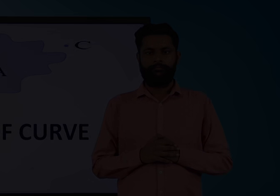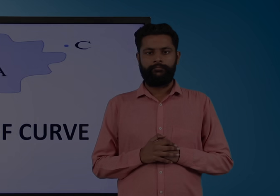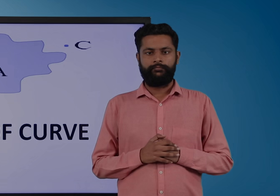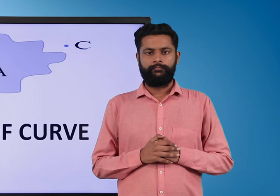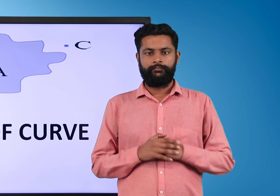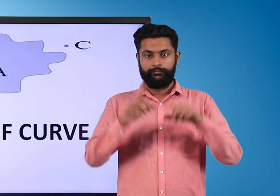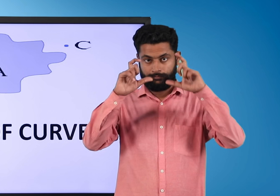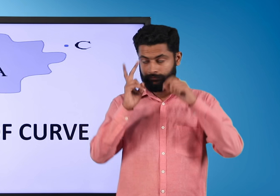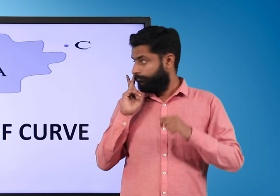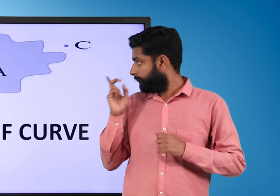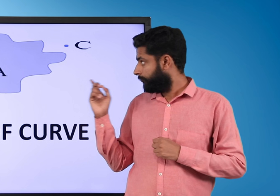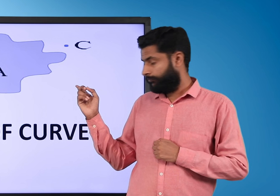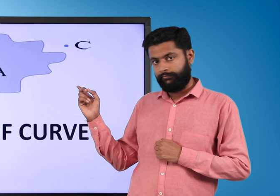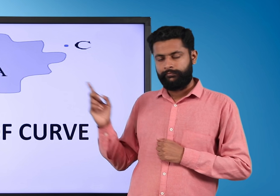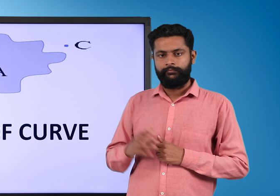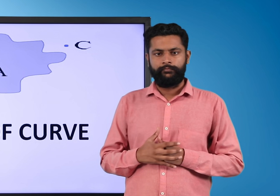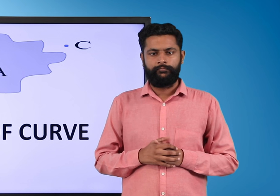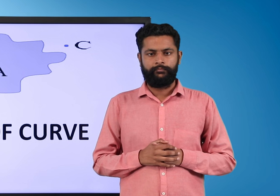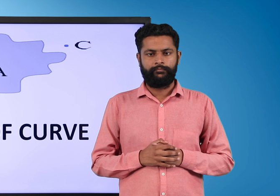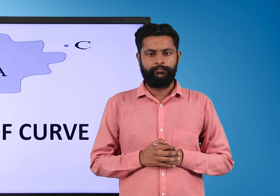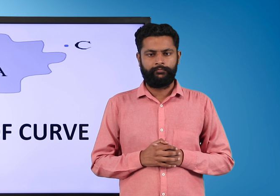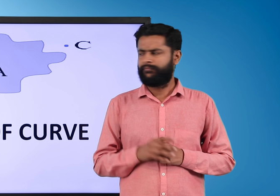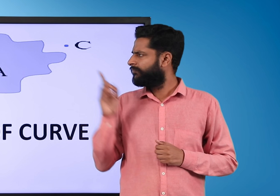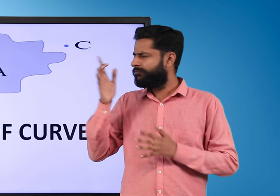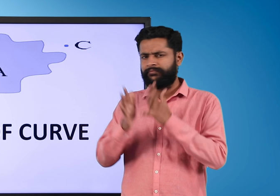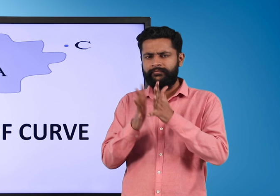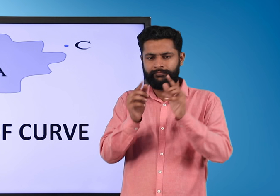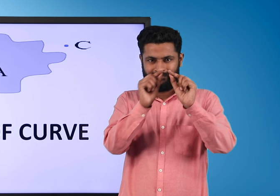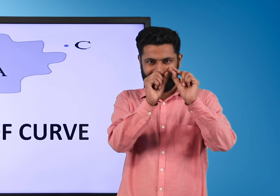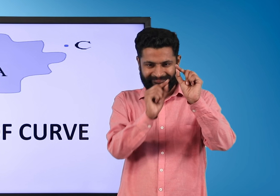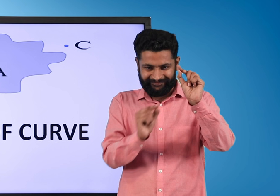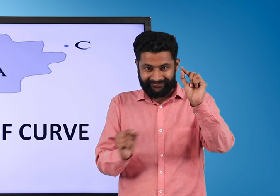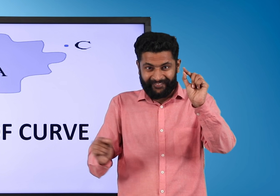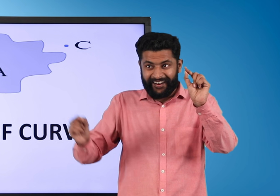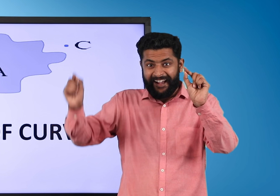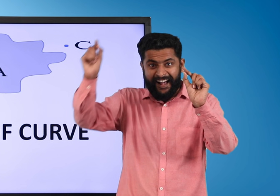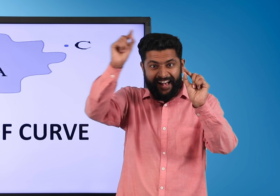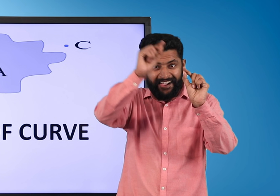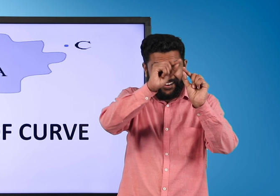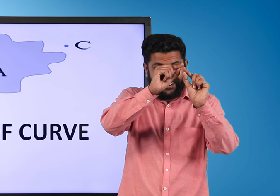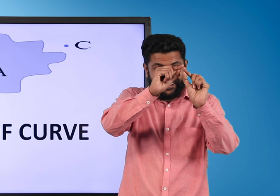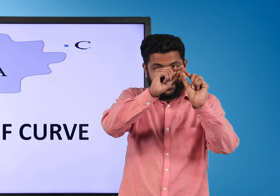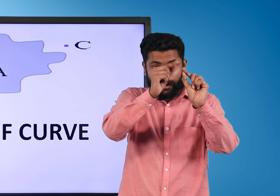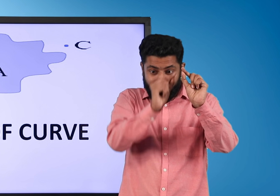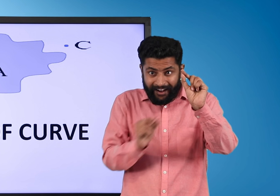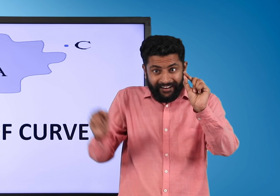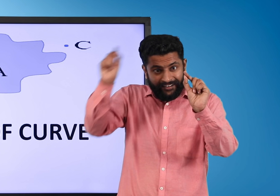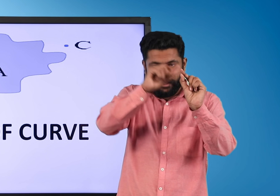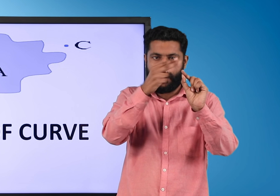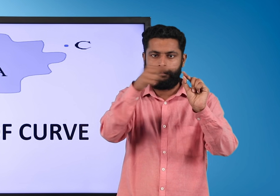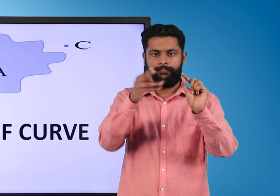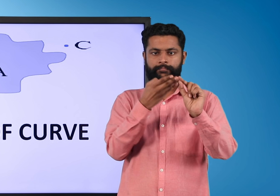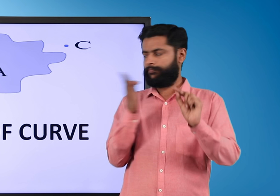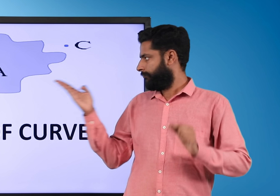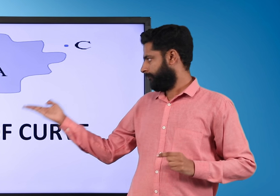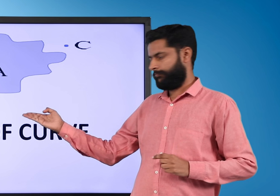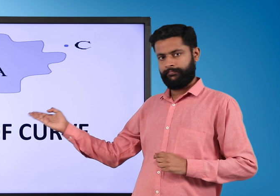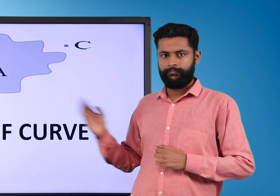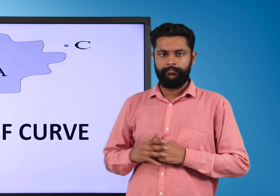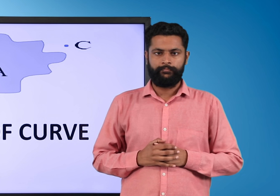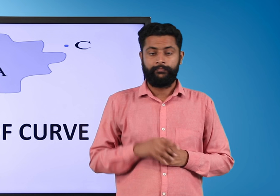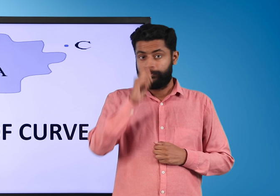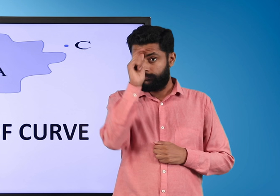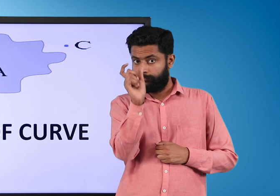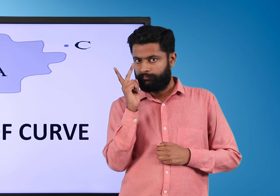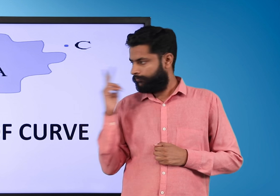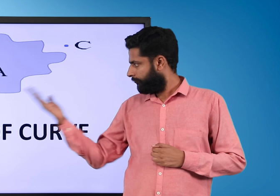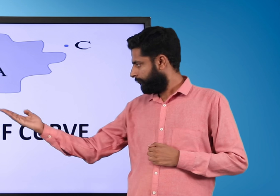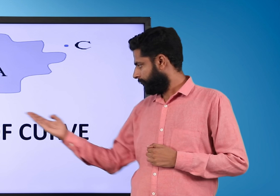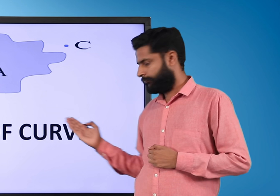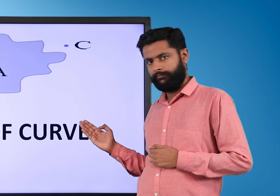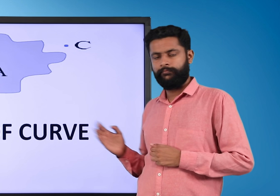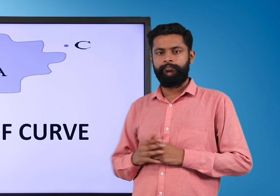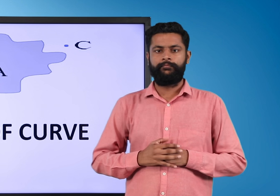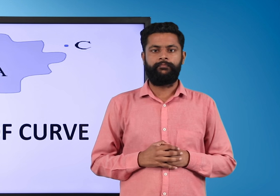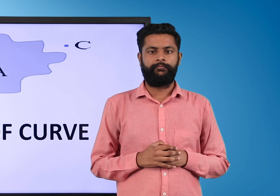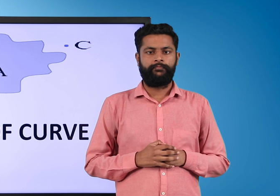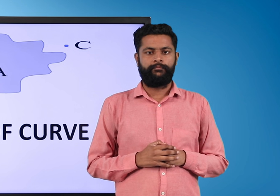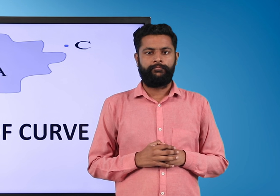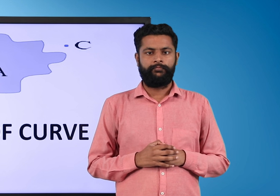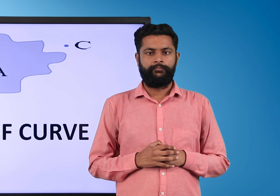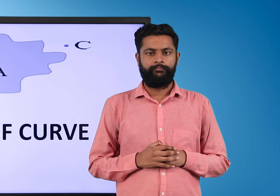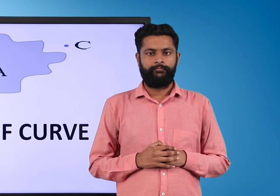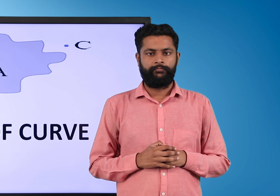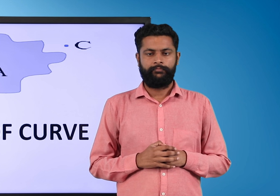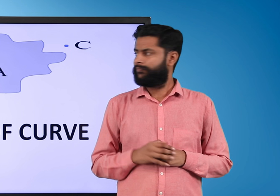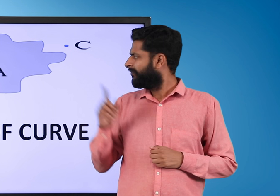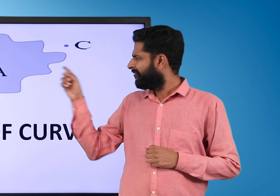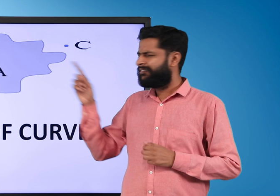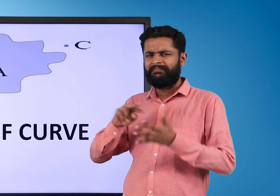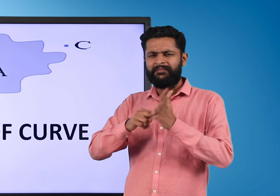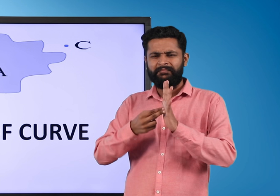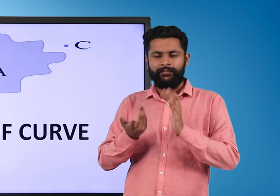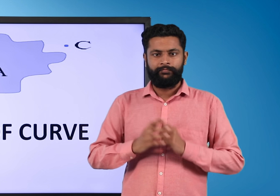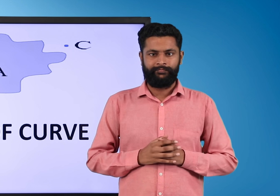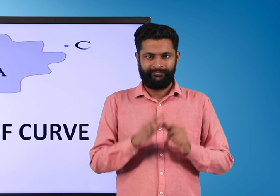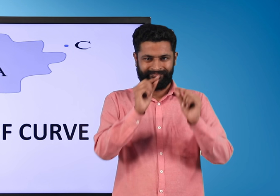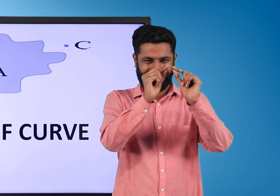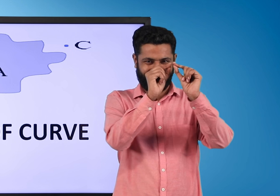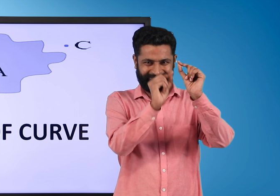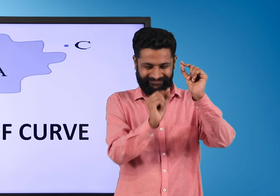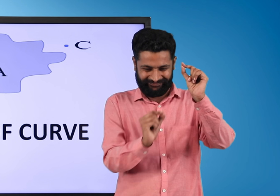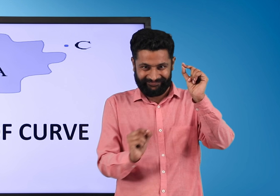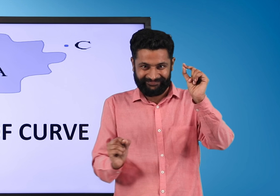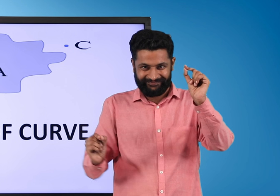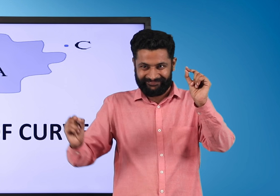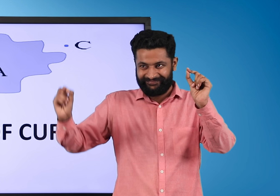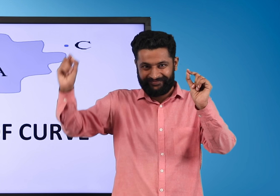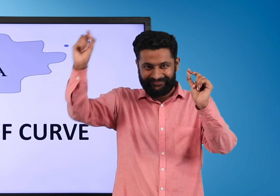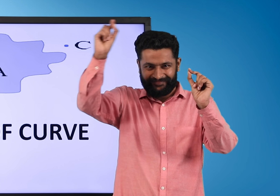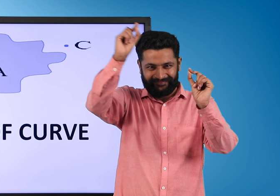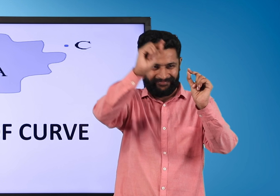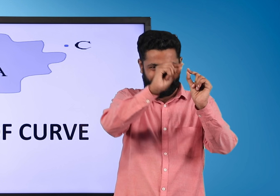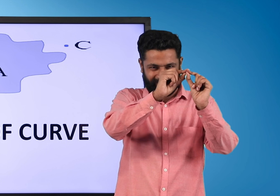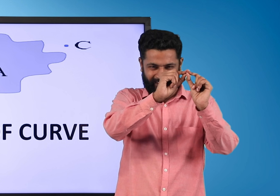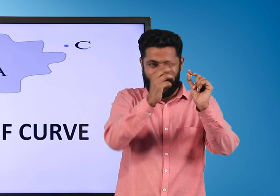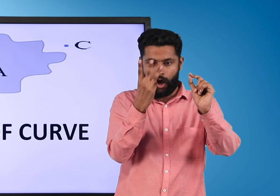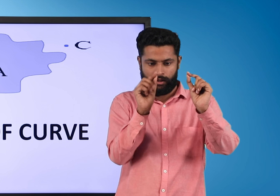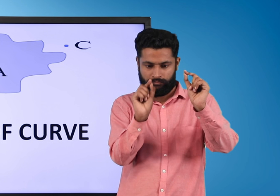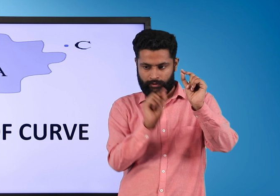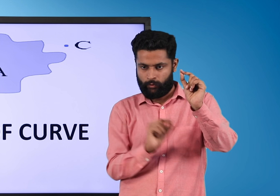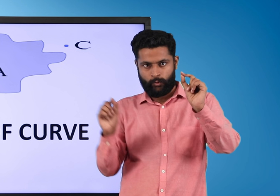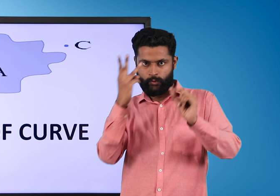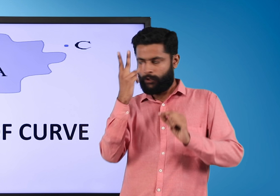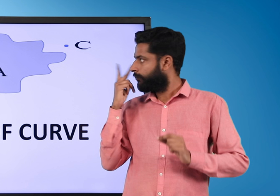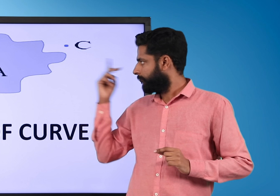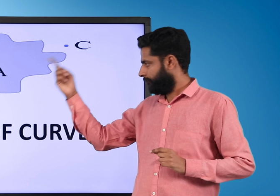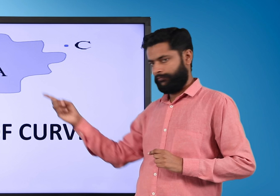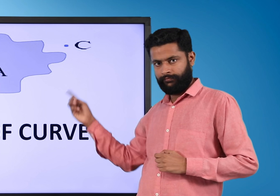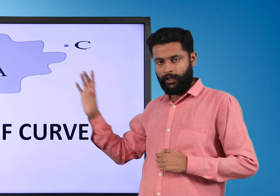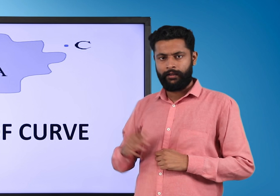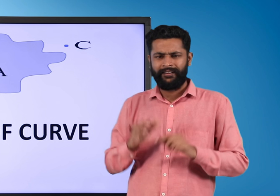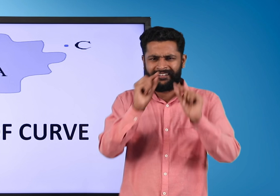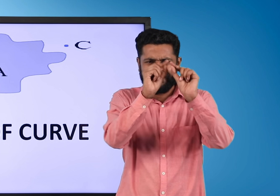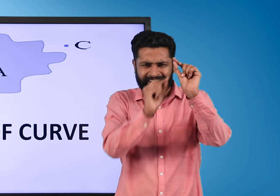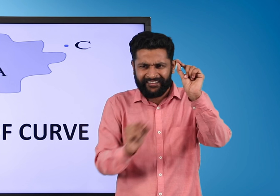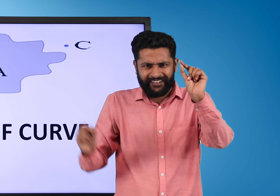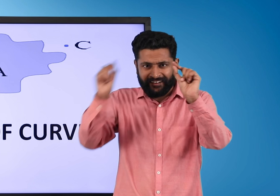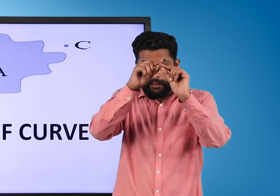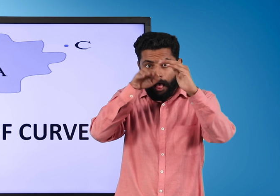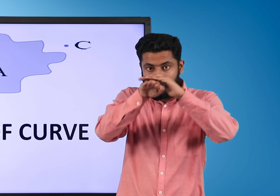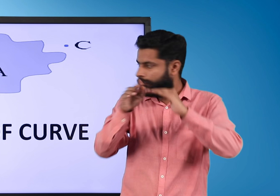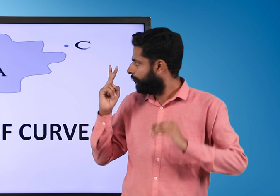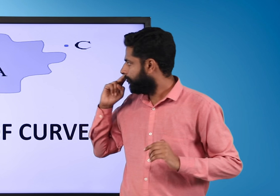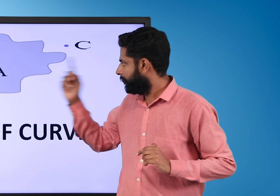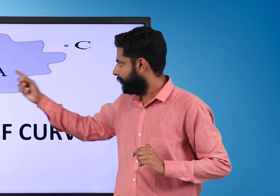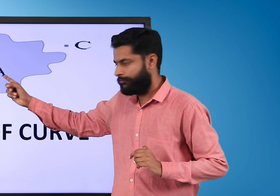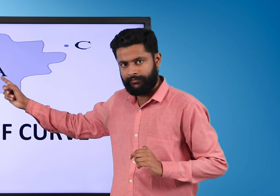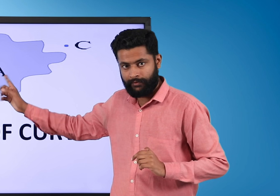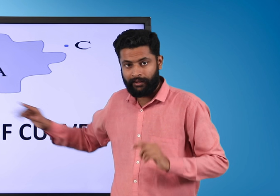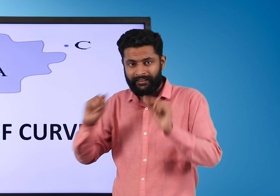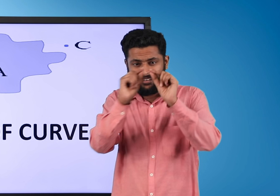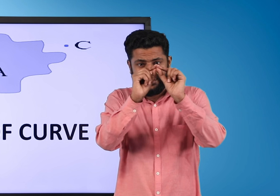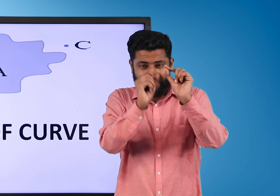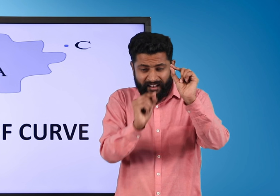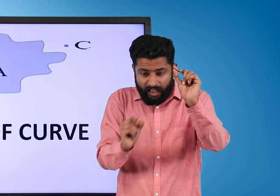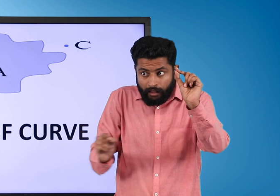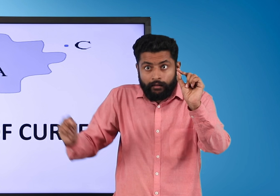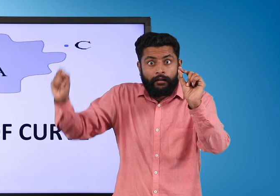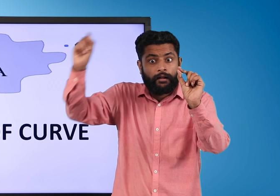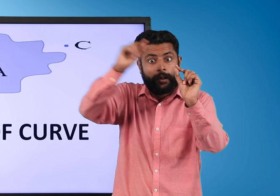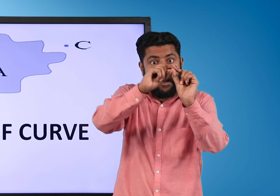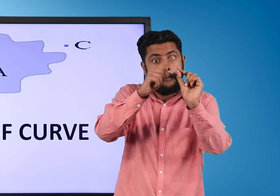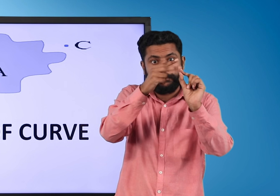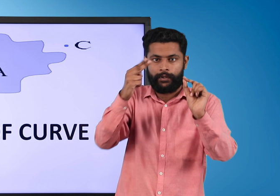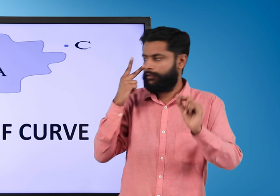Boundary of curve This sign refers to boundary of a curve In a closed curve, there are three parts (i) Interior or inside of the curve